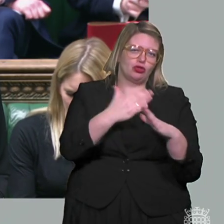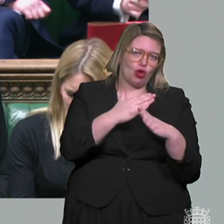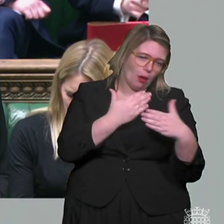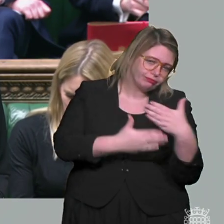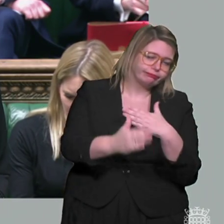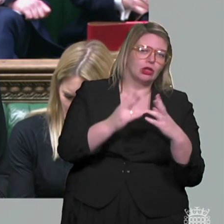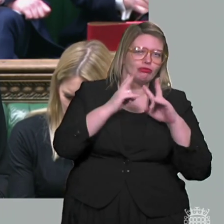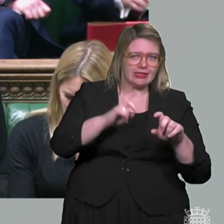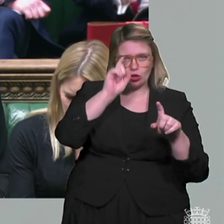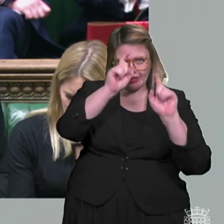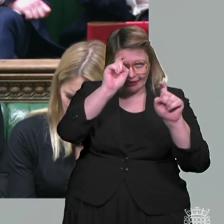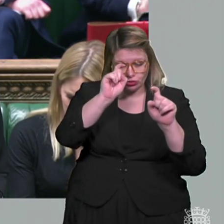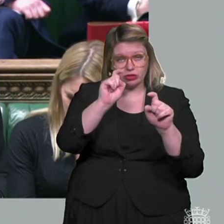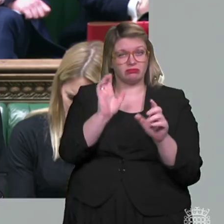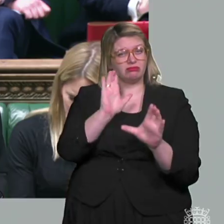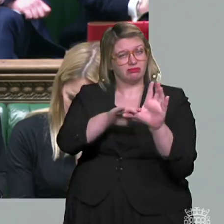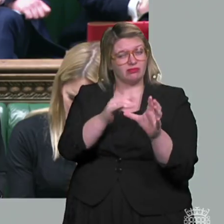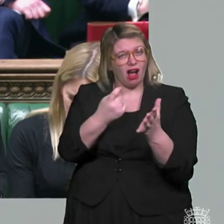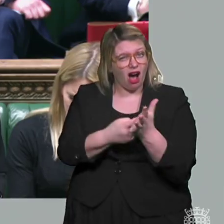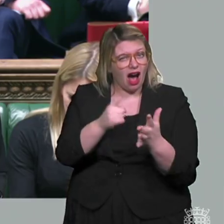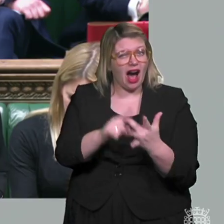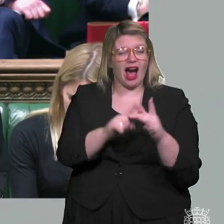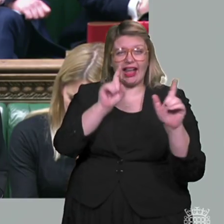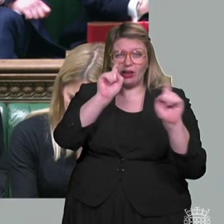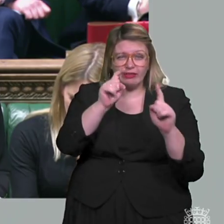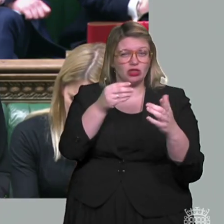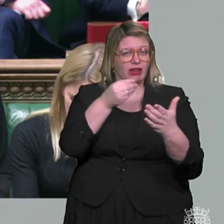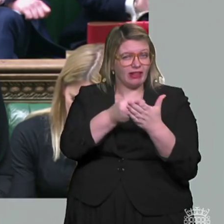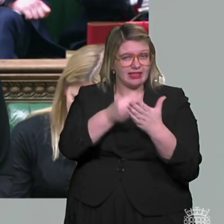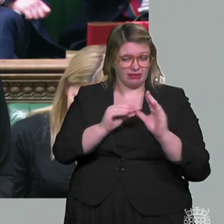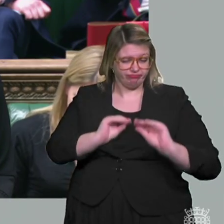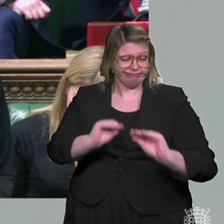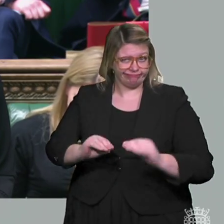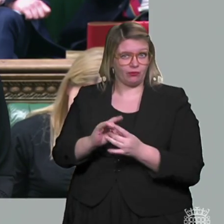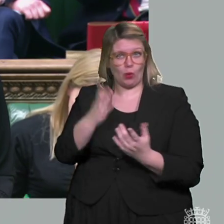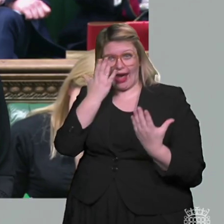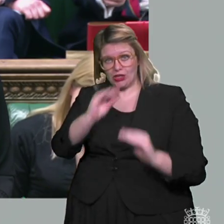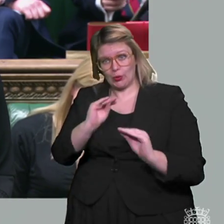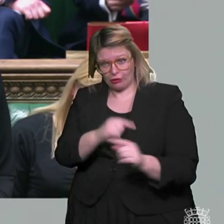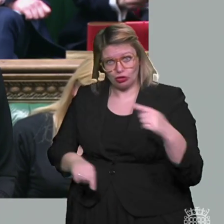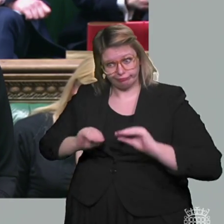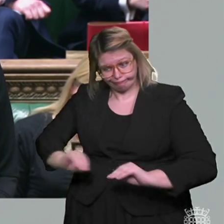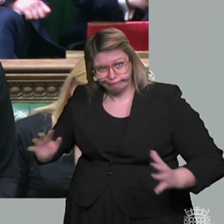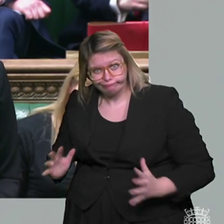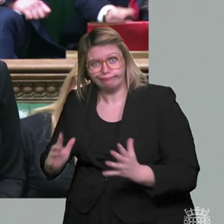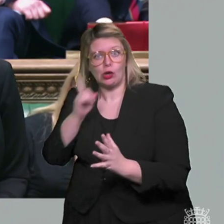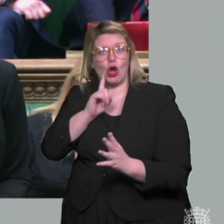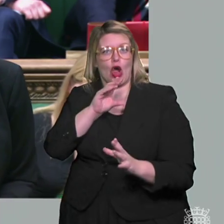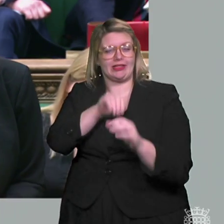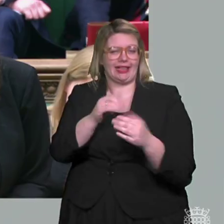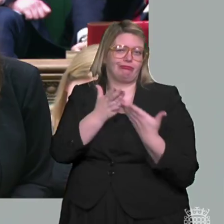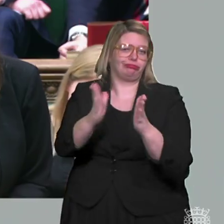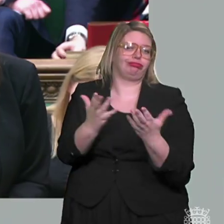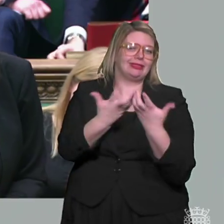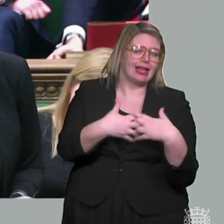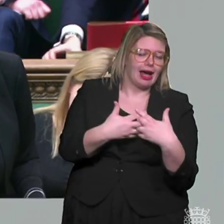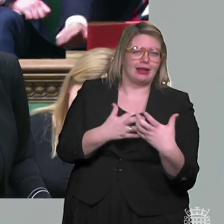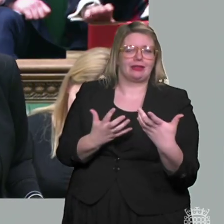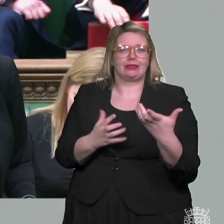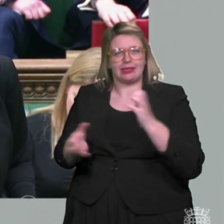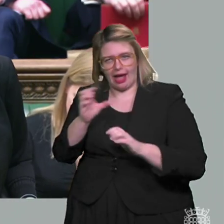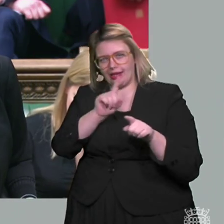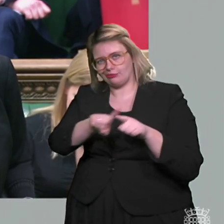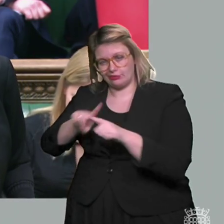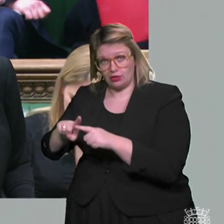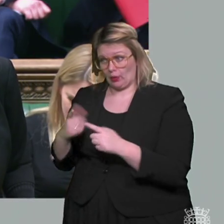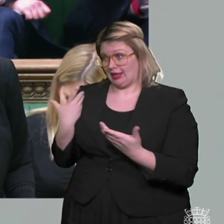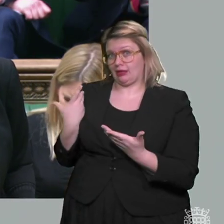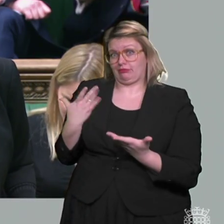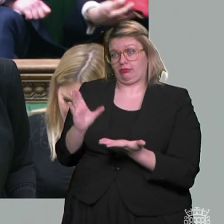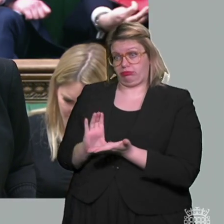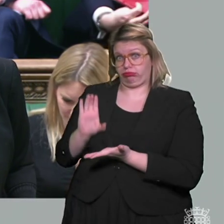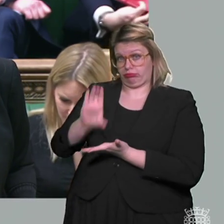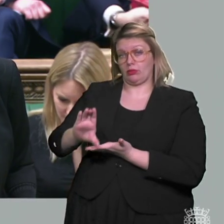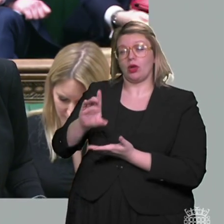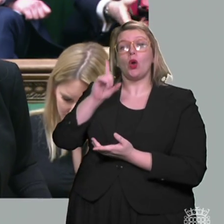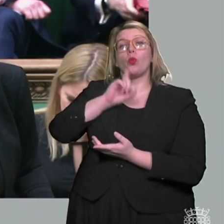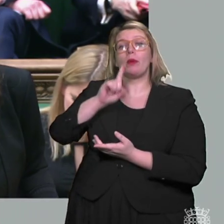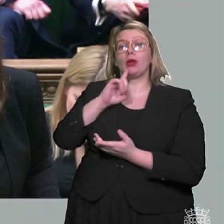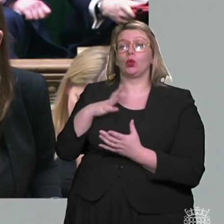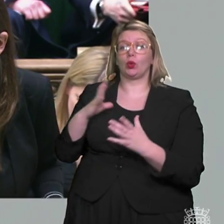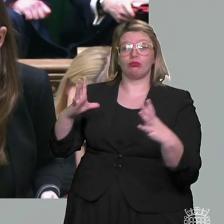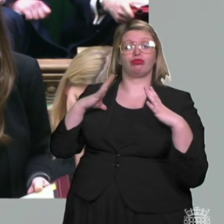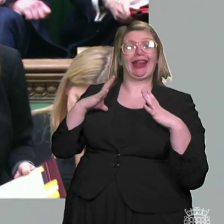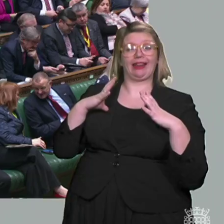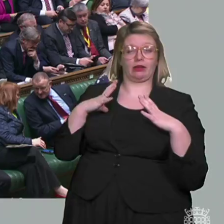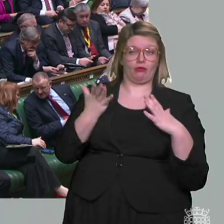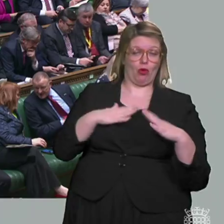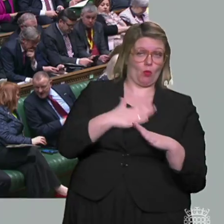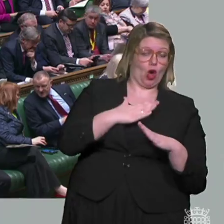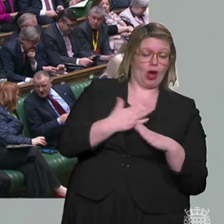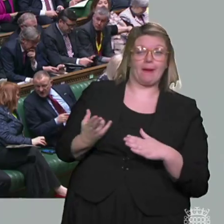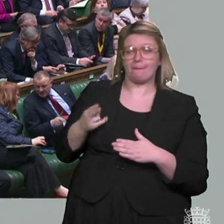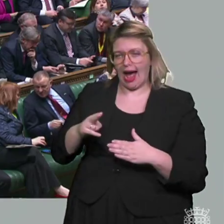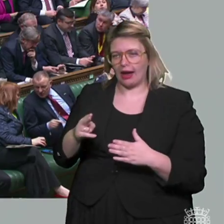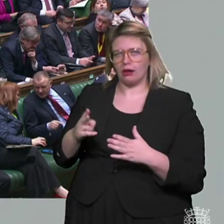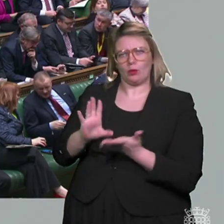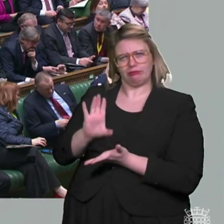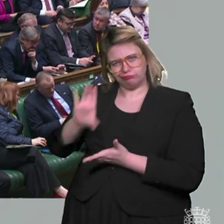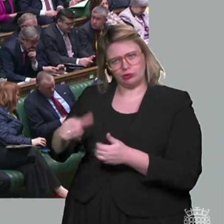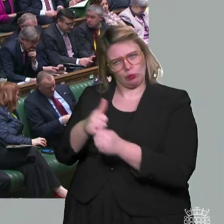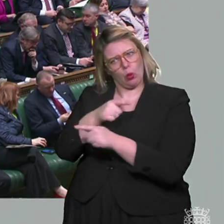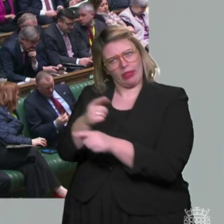This includes UK Research and Innovation funded STEM ambassadors in schools and, just last week, the Government announced £150,000 funding to support women who are taking career breaks and need skills to get back into STEM careers.